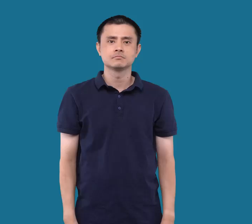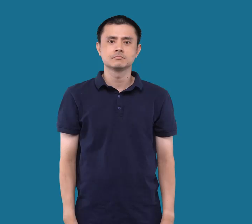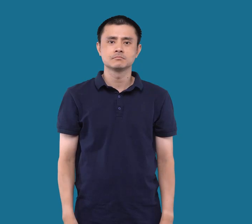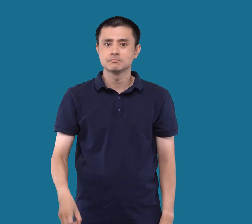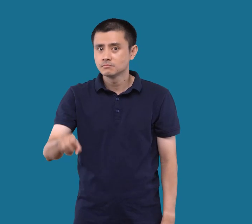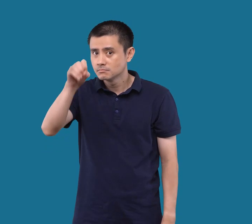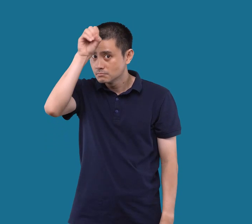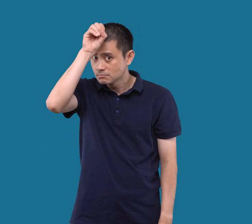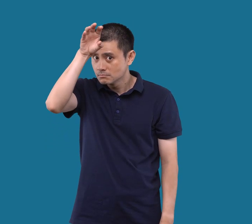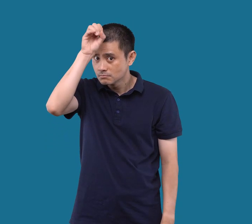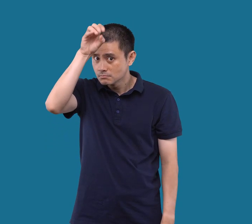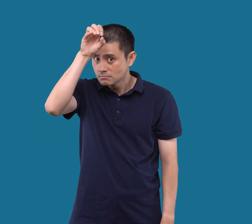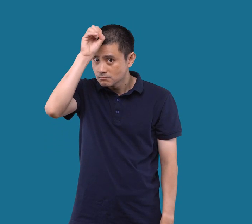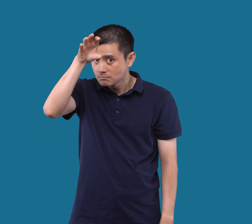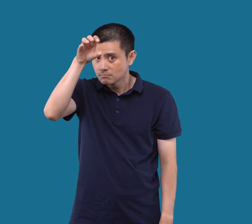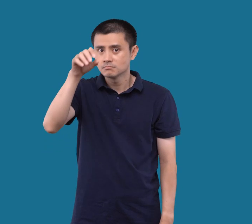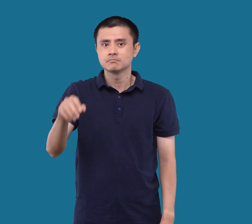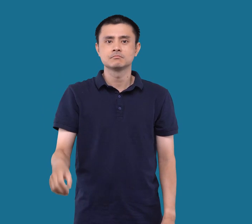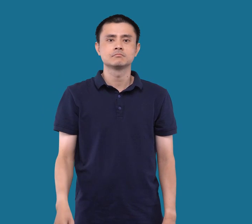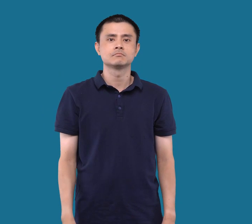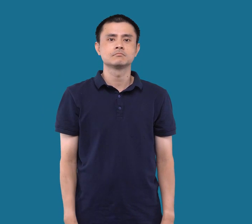dạy